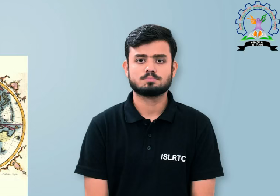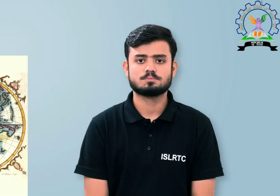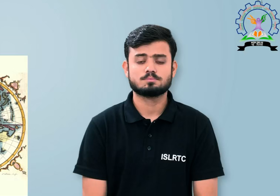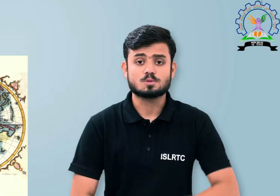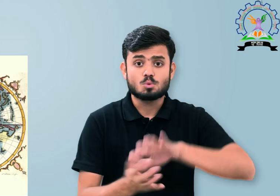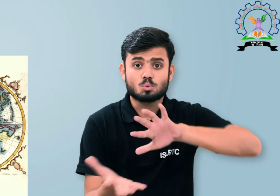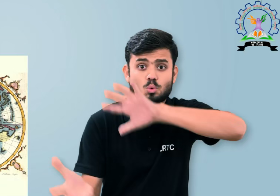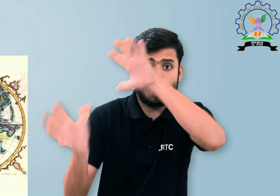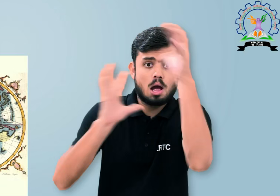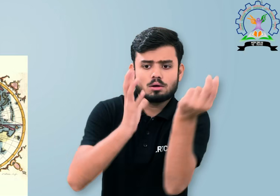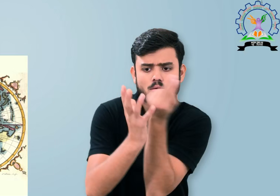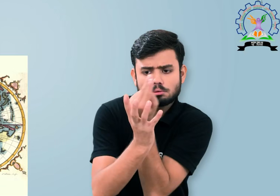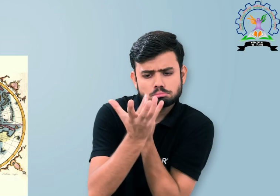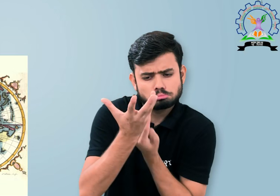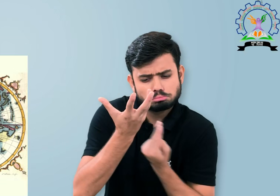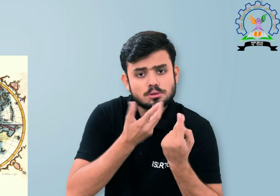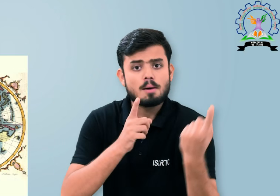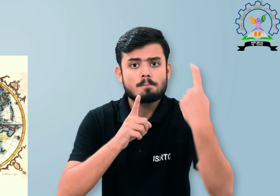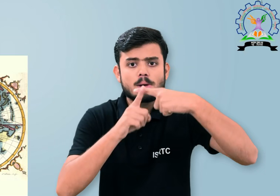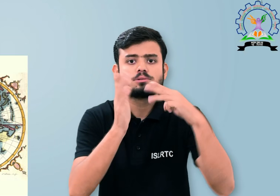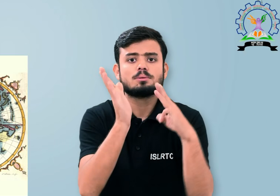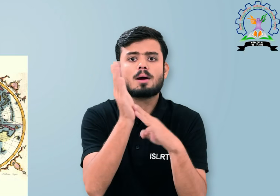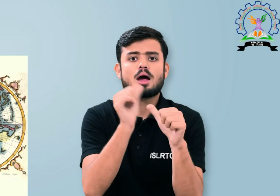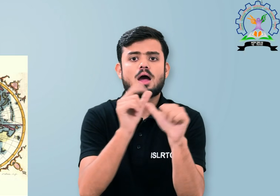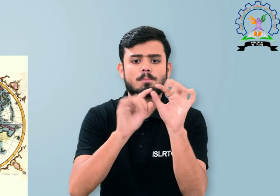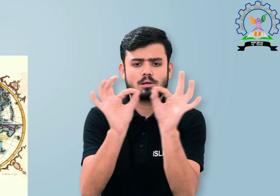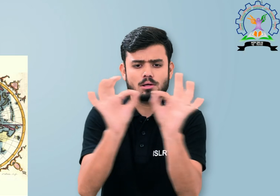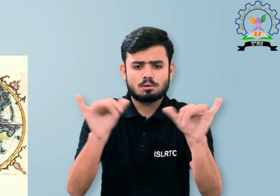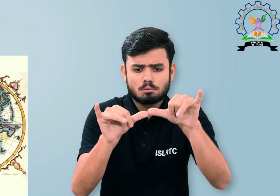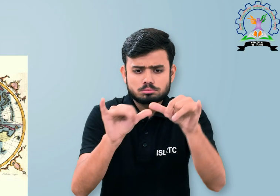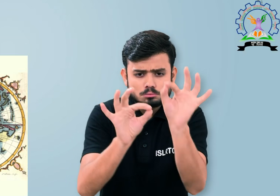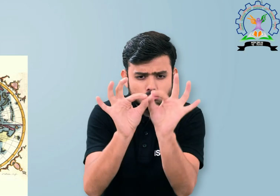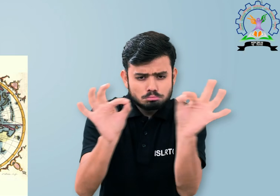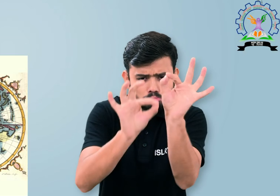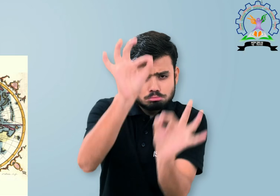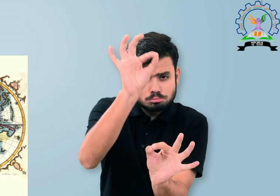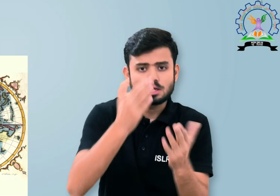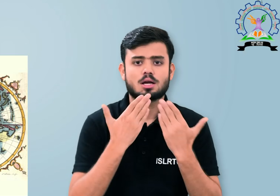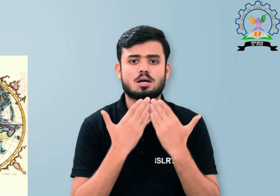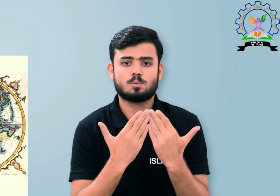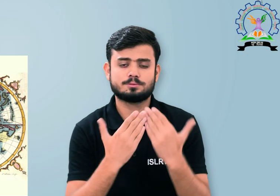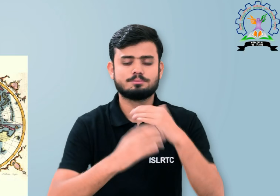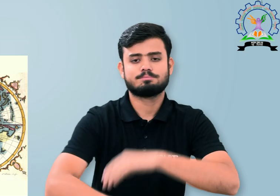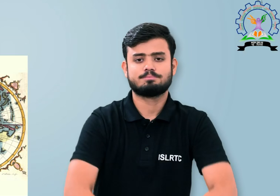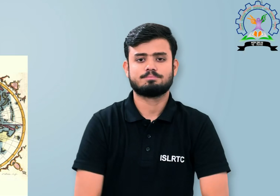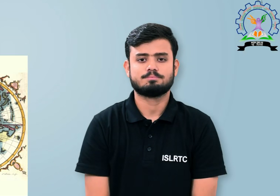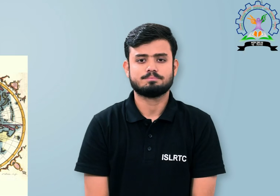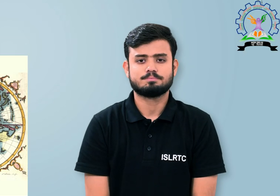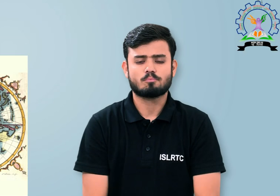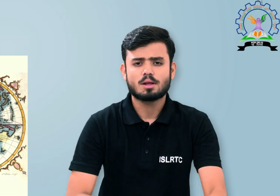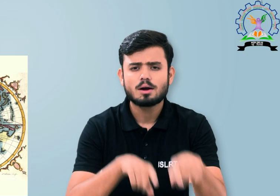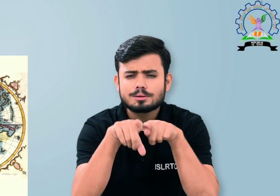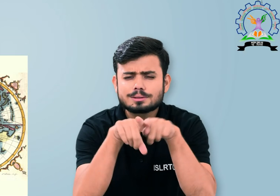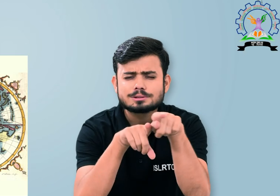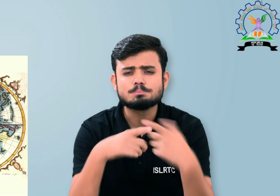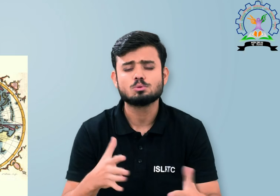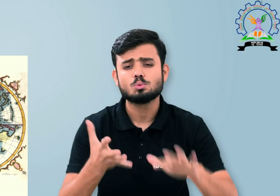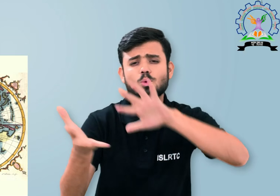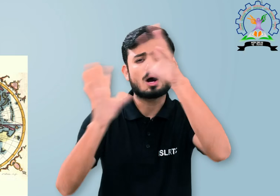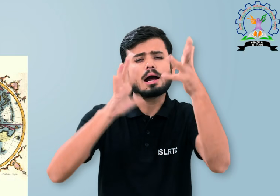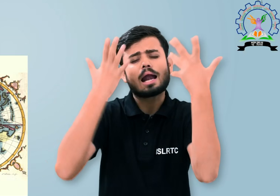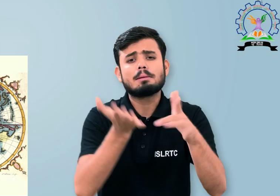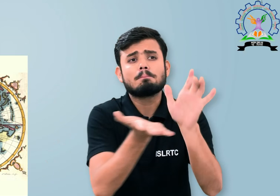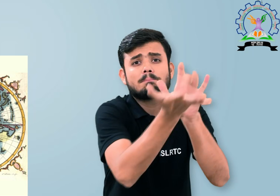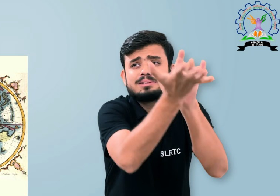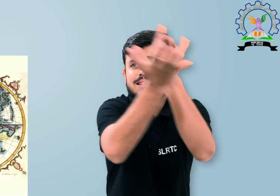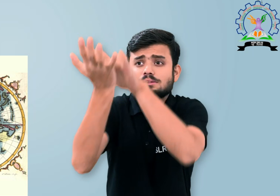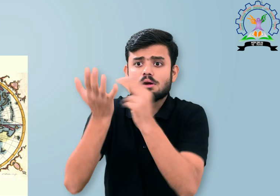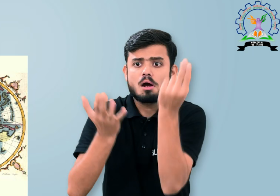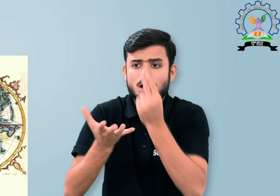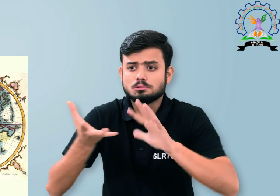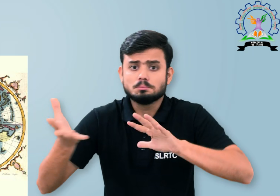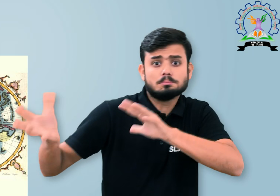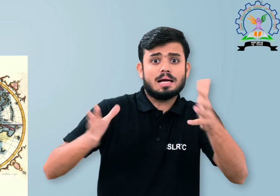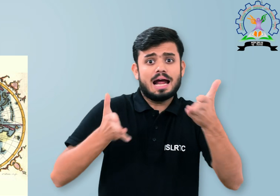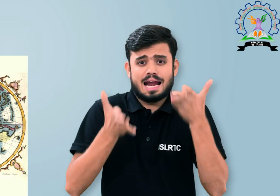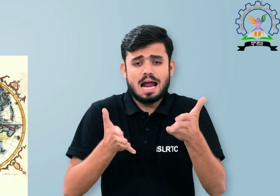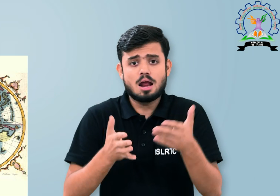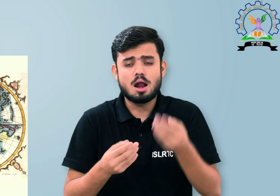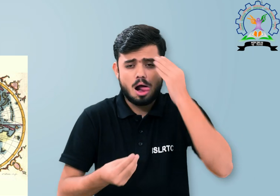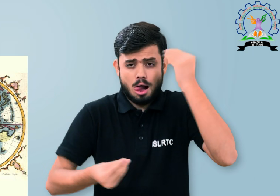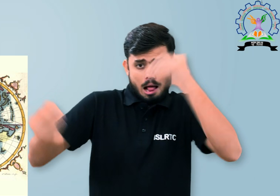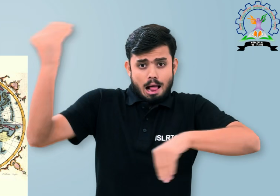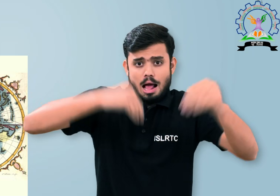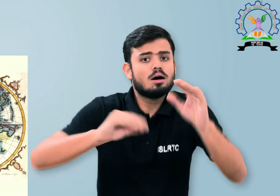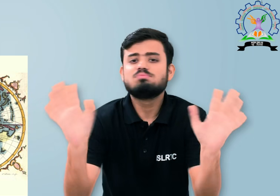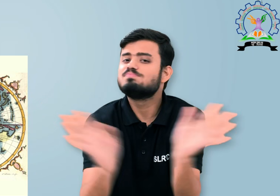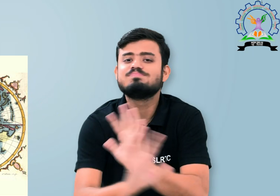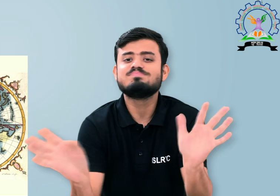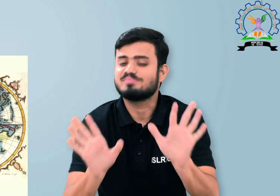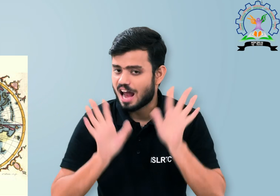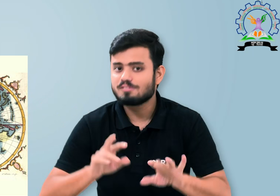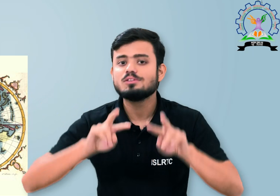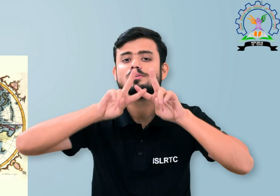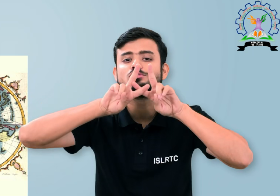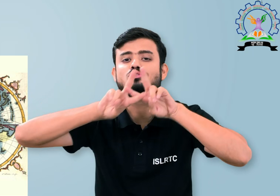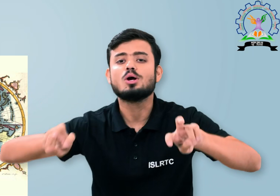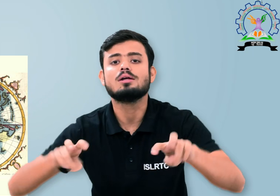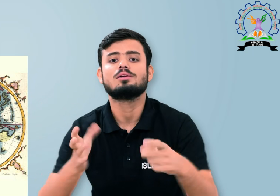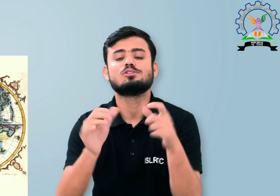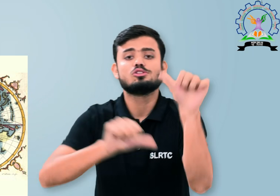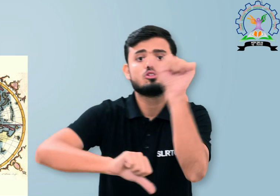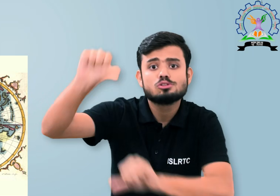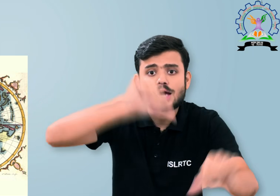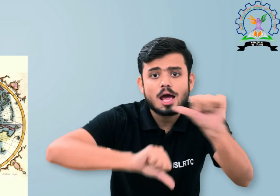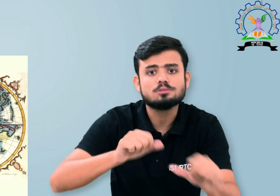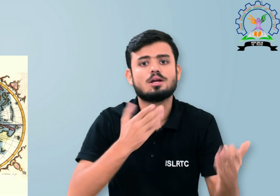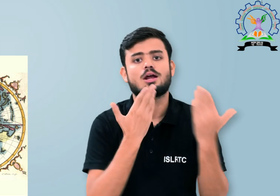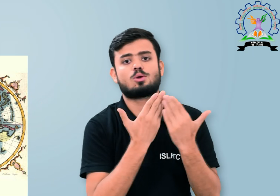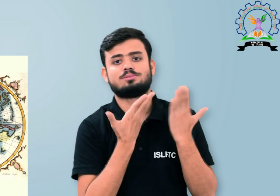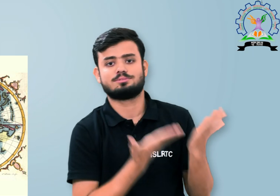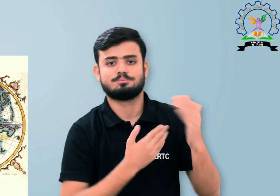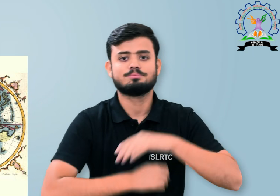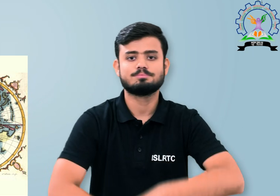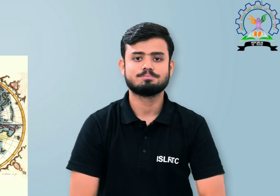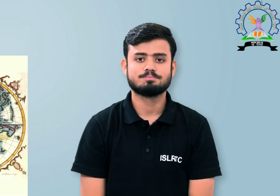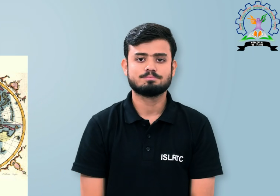Cartography The science or practice of drawing maps.